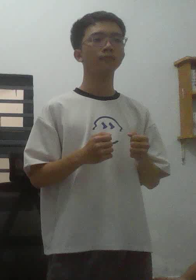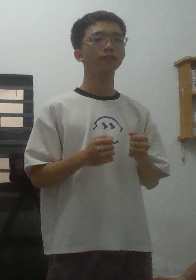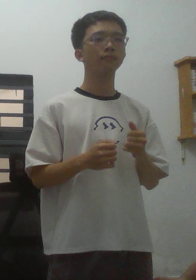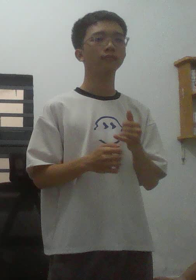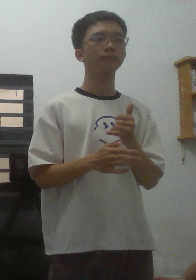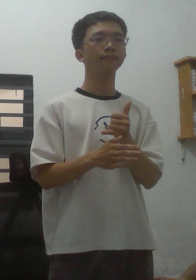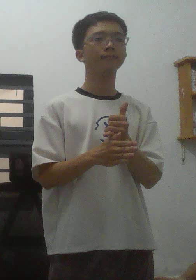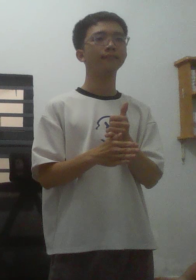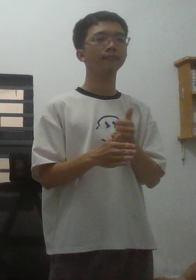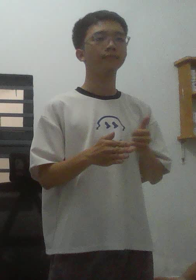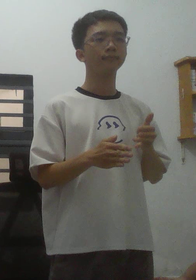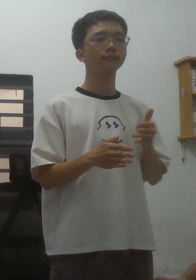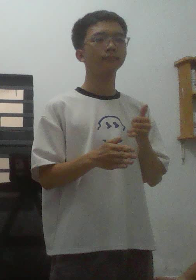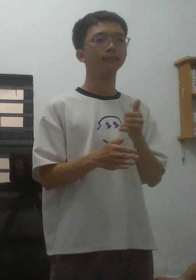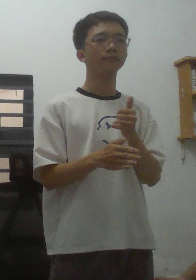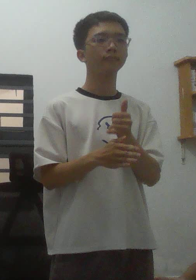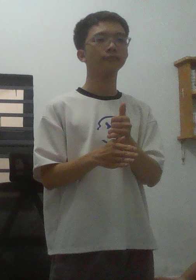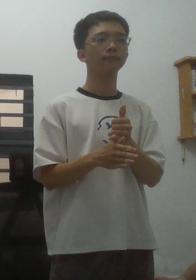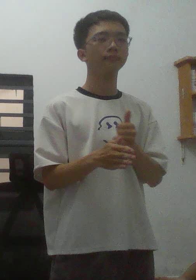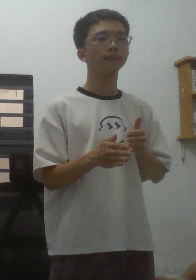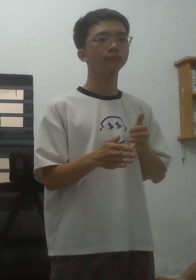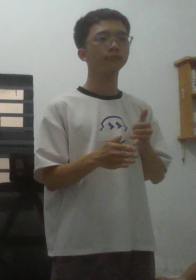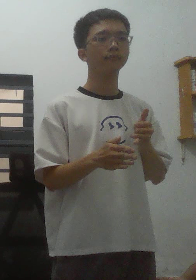cuoi thang